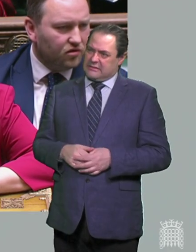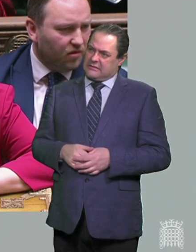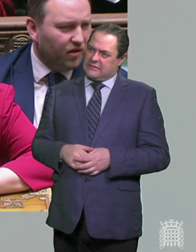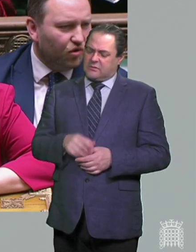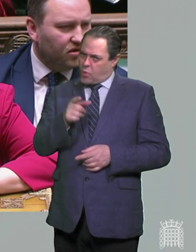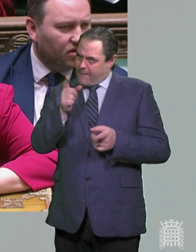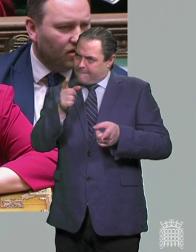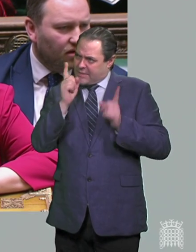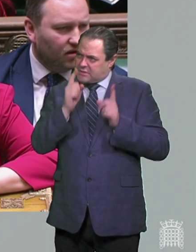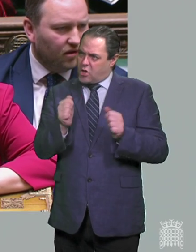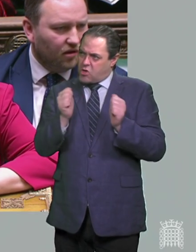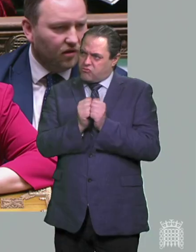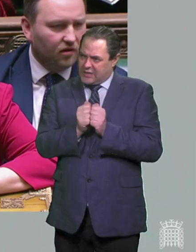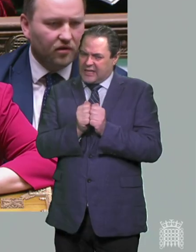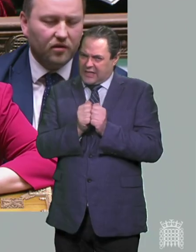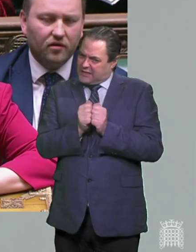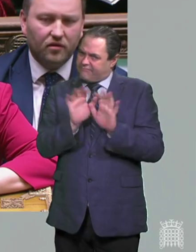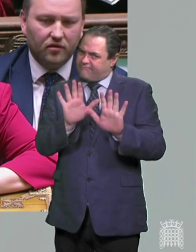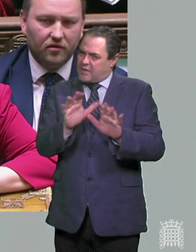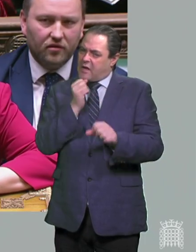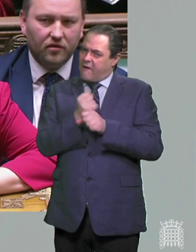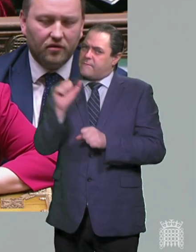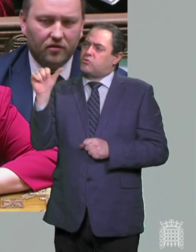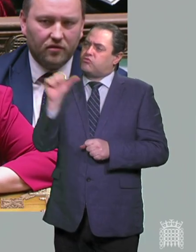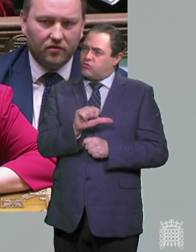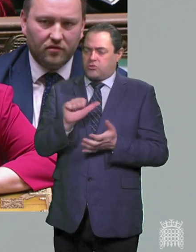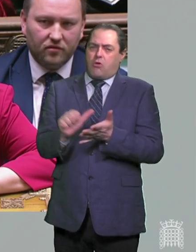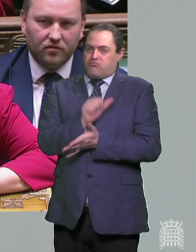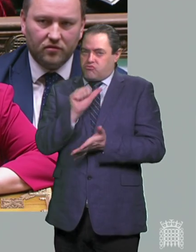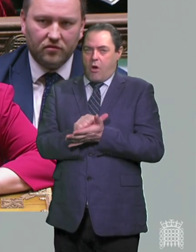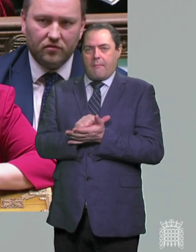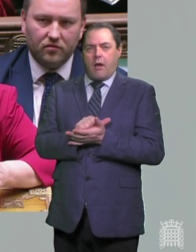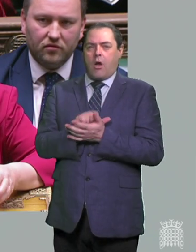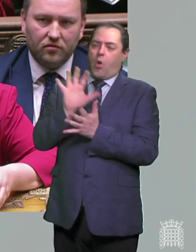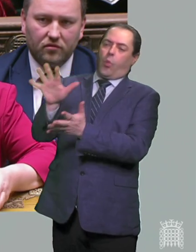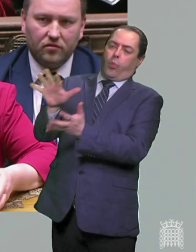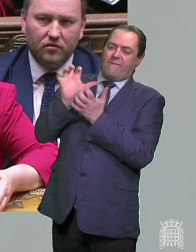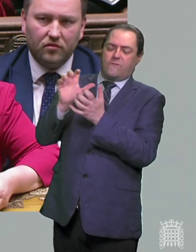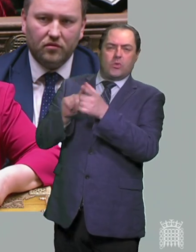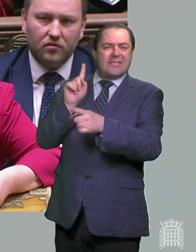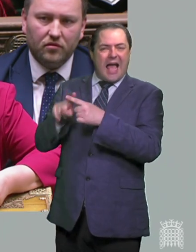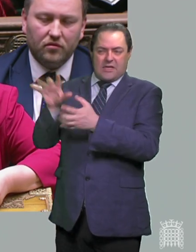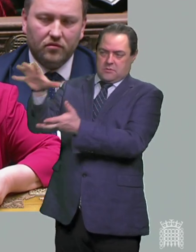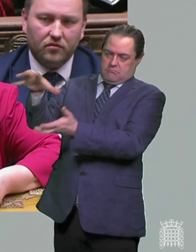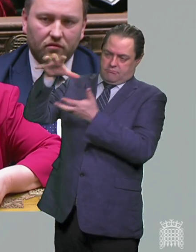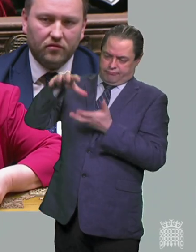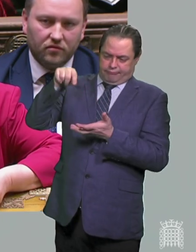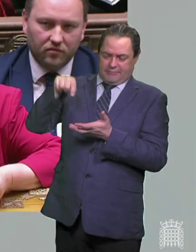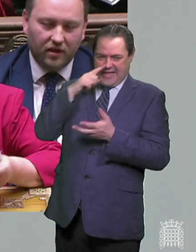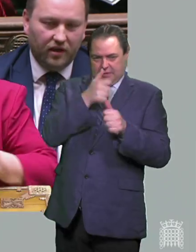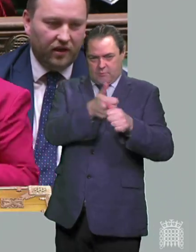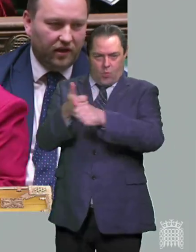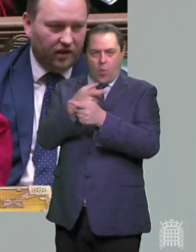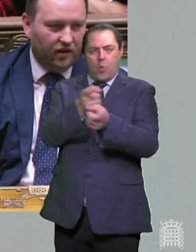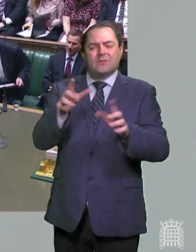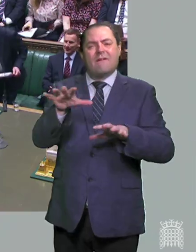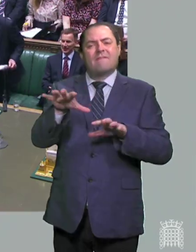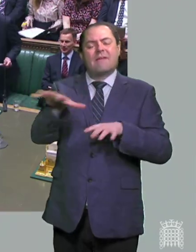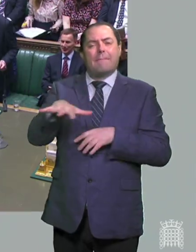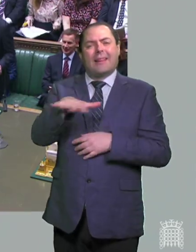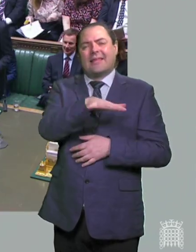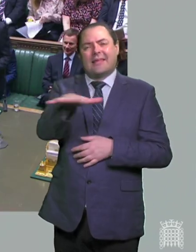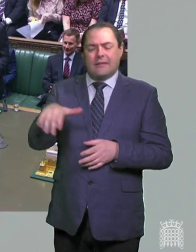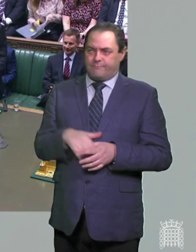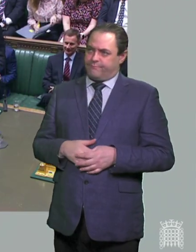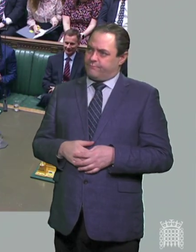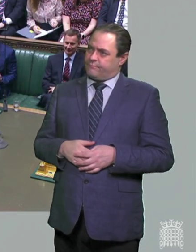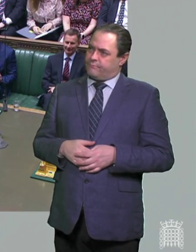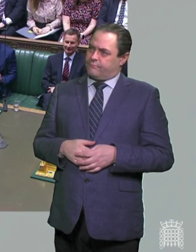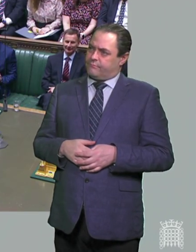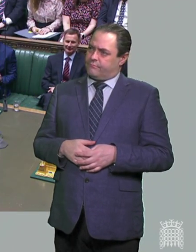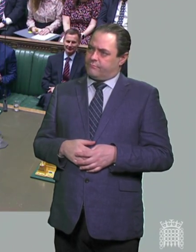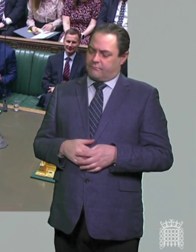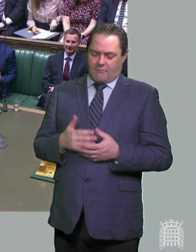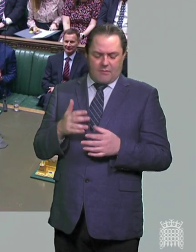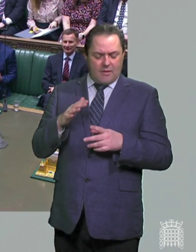Does the Minister agree with me that the Government should have implemented a proper windfall tax and used the money raised to help struggling families?